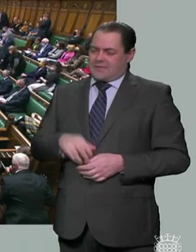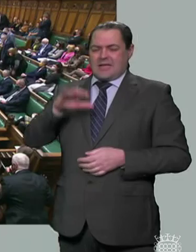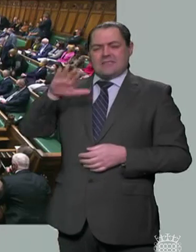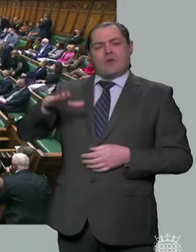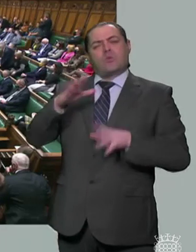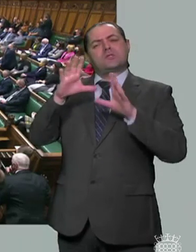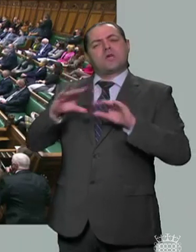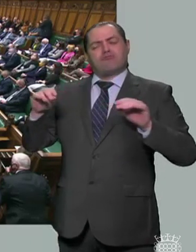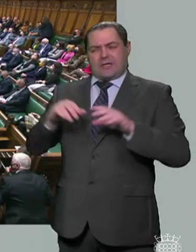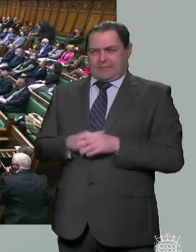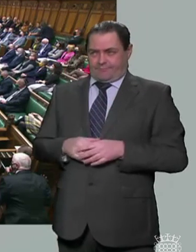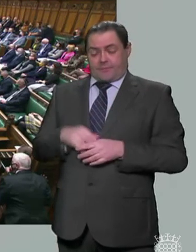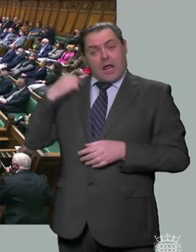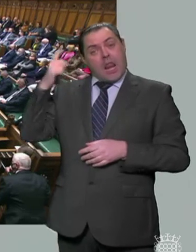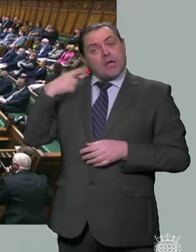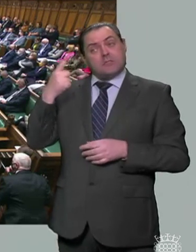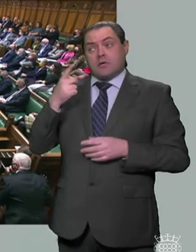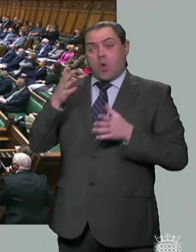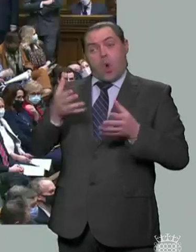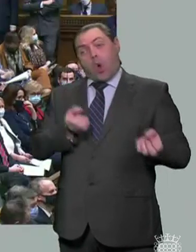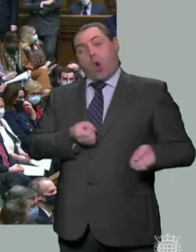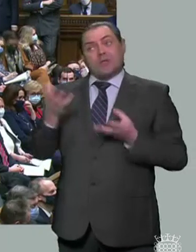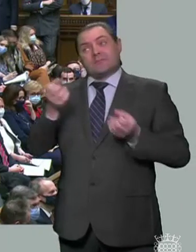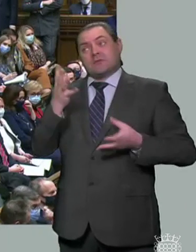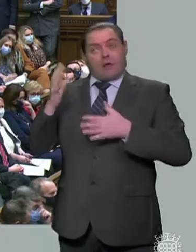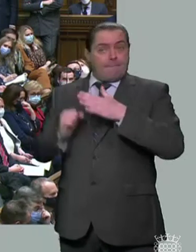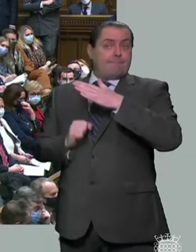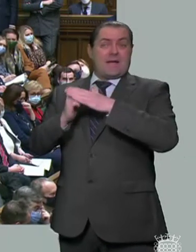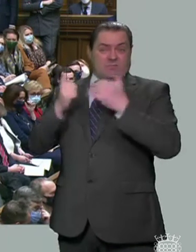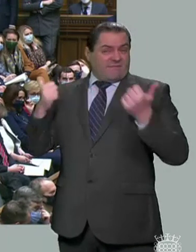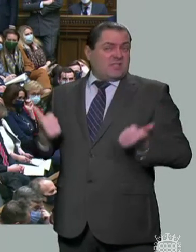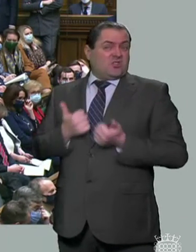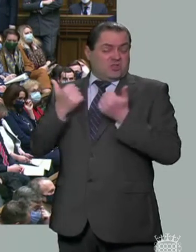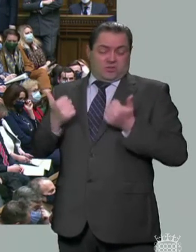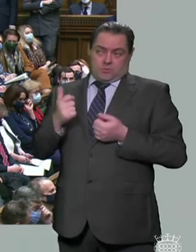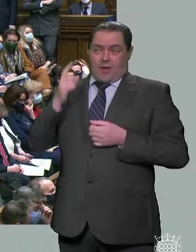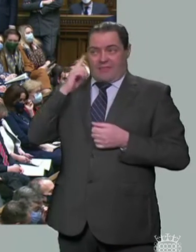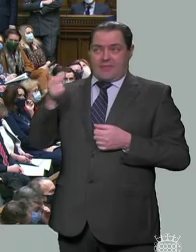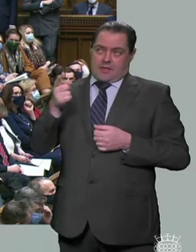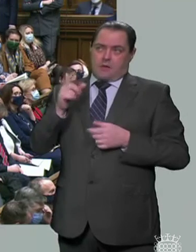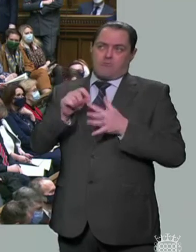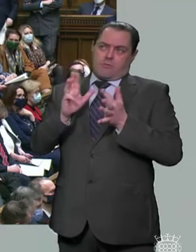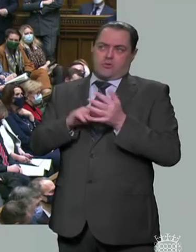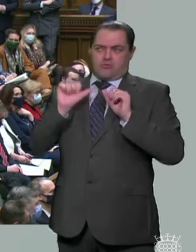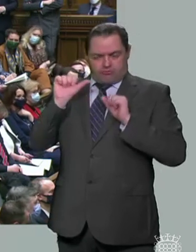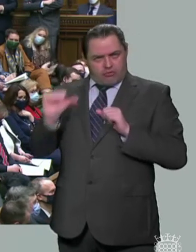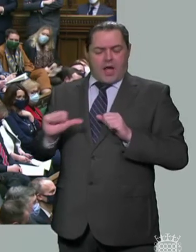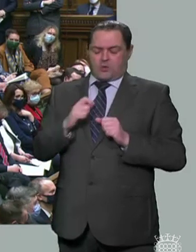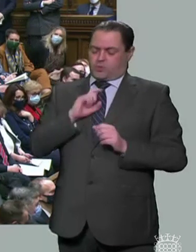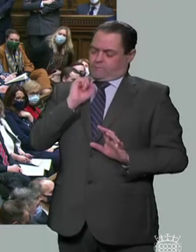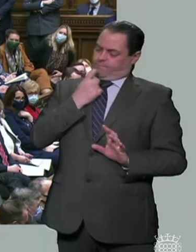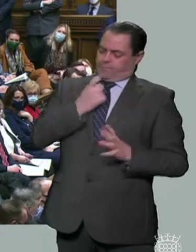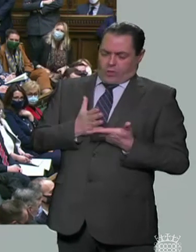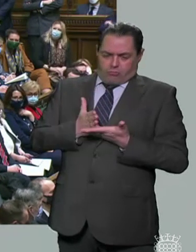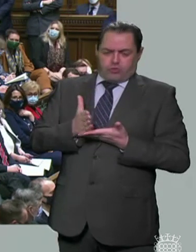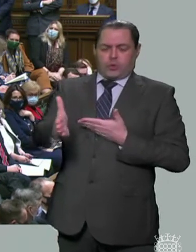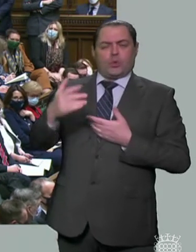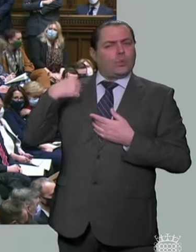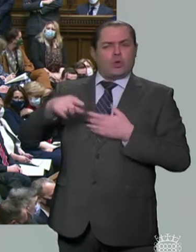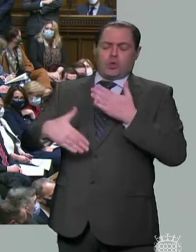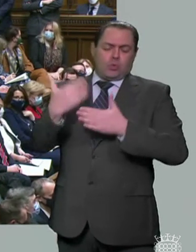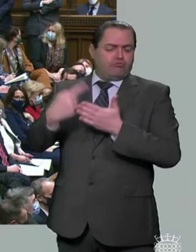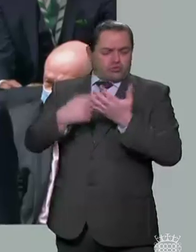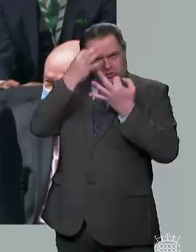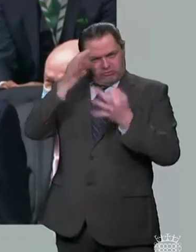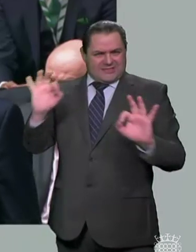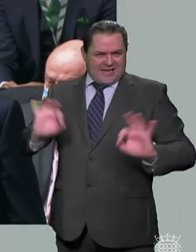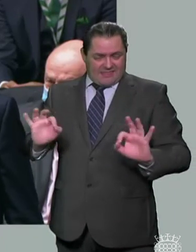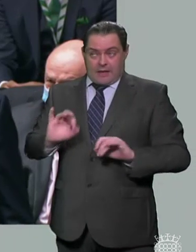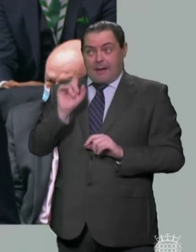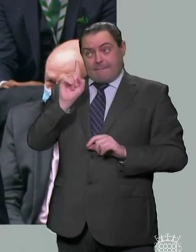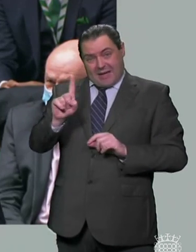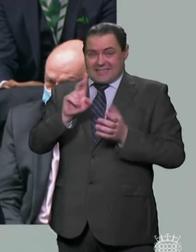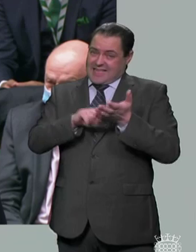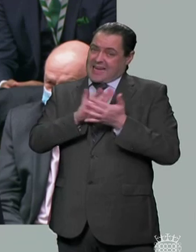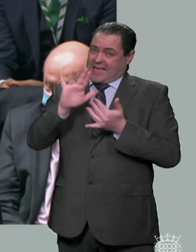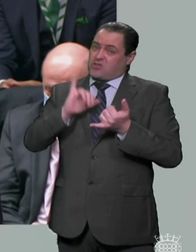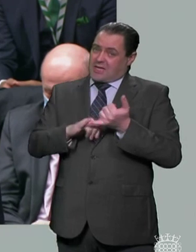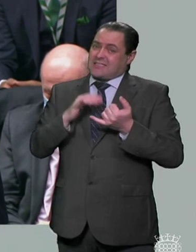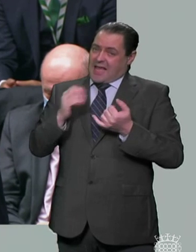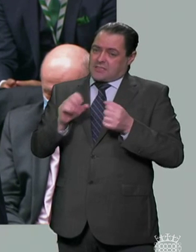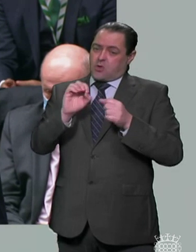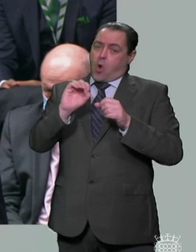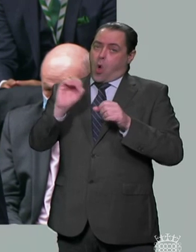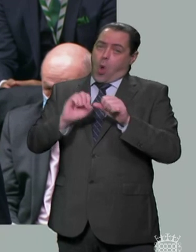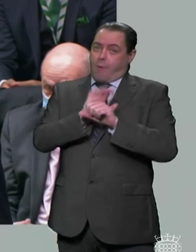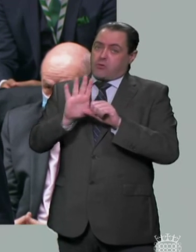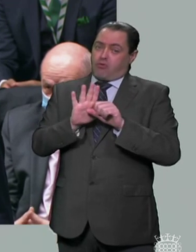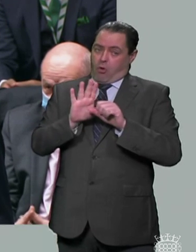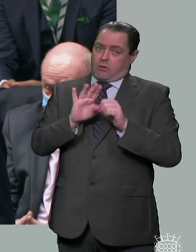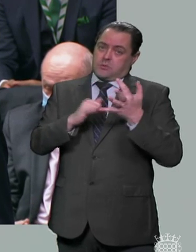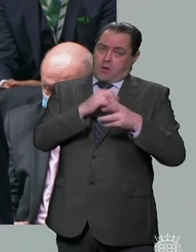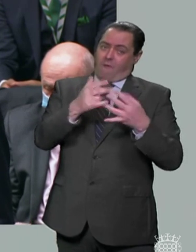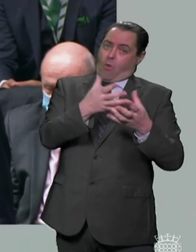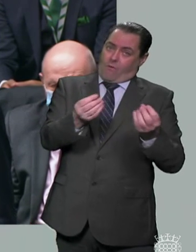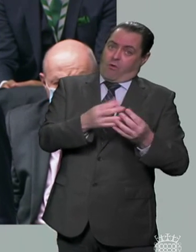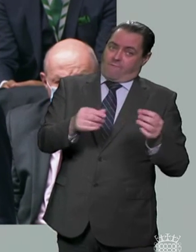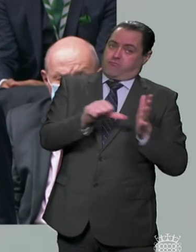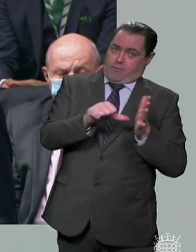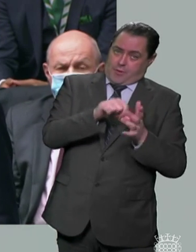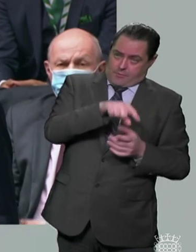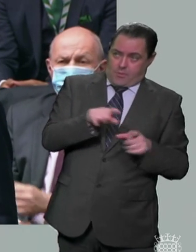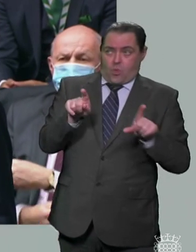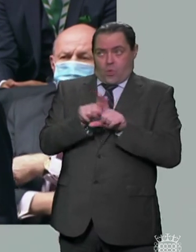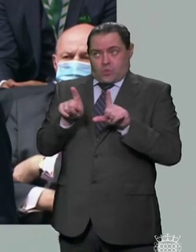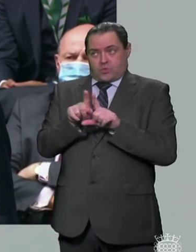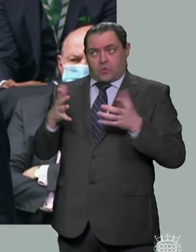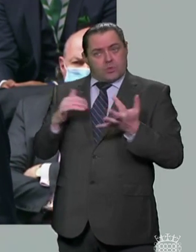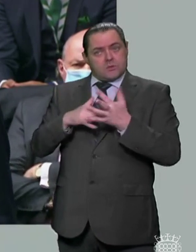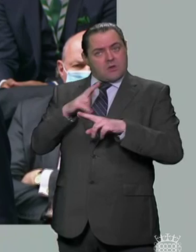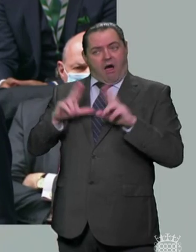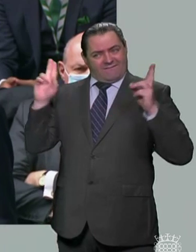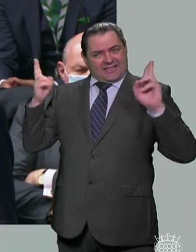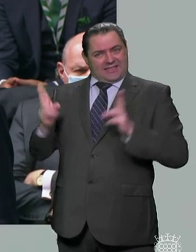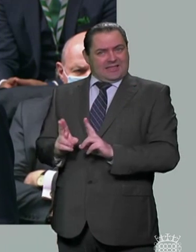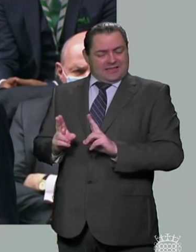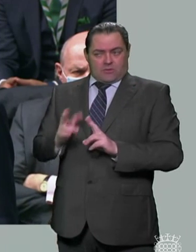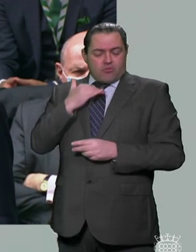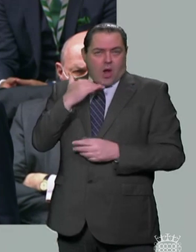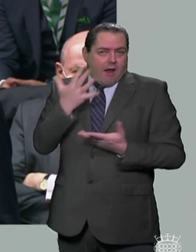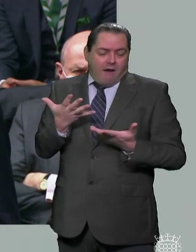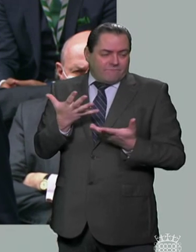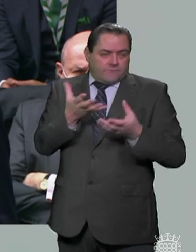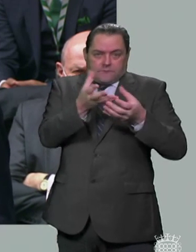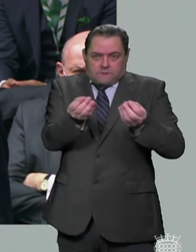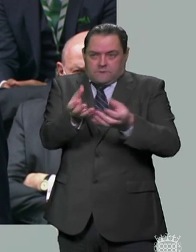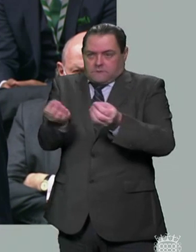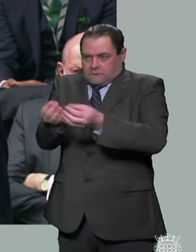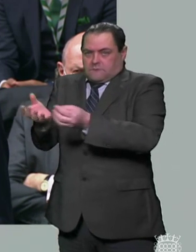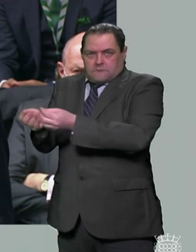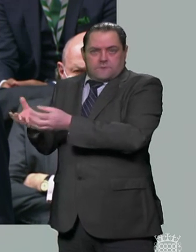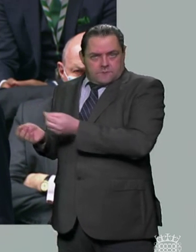4. Hospitalisations in London have peaked, so the Prime Minister was absolutely right to hold his nerve on new restrictions in the last few weeks, but does he agree that the NHS faces not just omicron staffing absences, but permanent and dangerous staffing shortfalls in nearly every specialty?